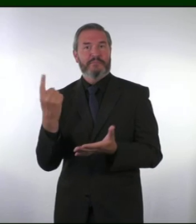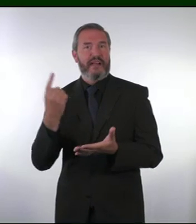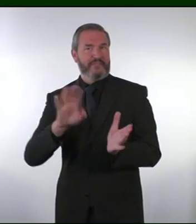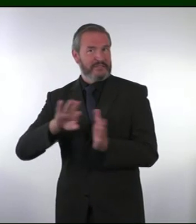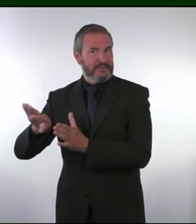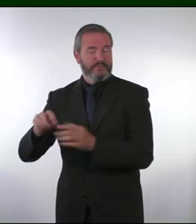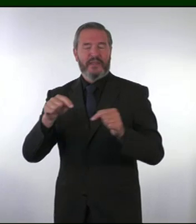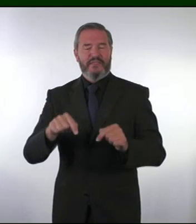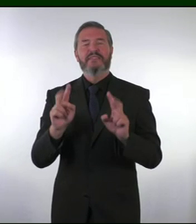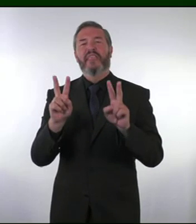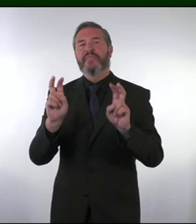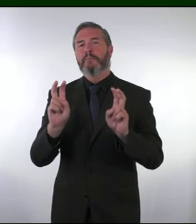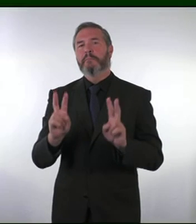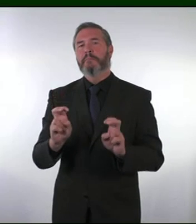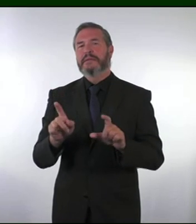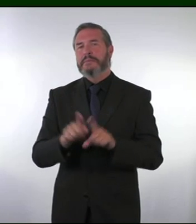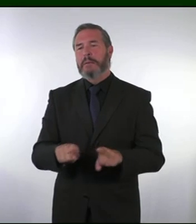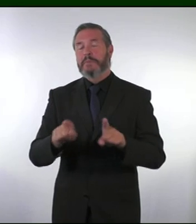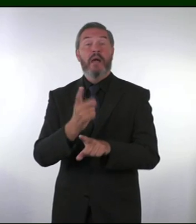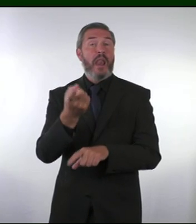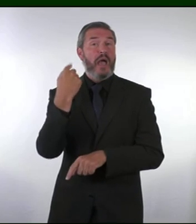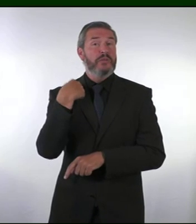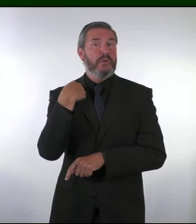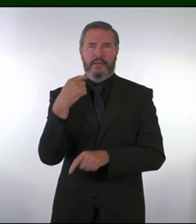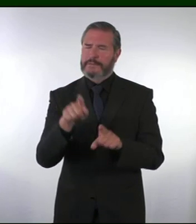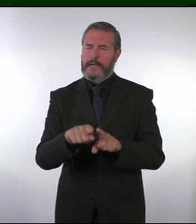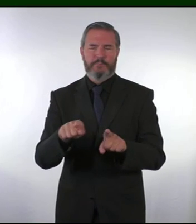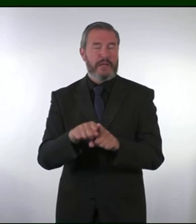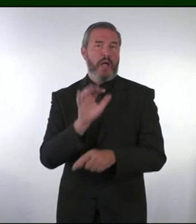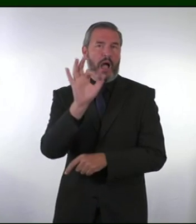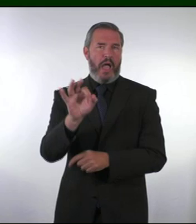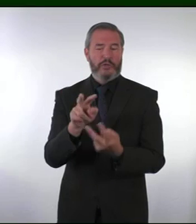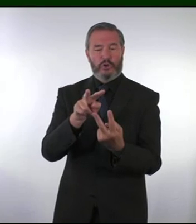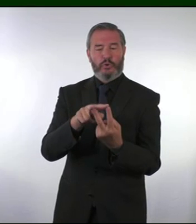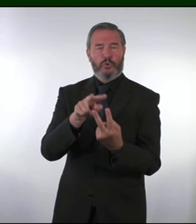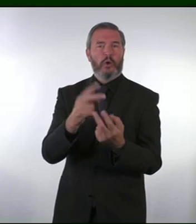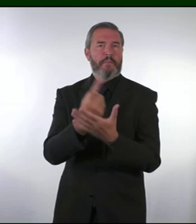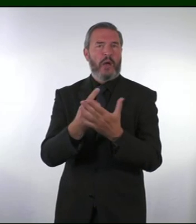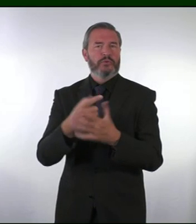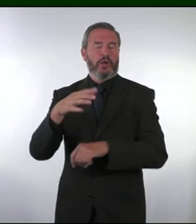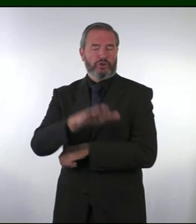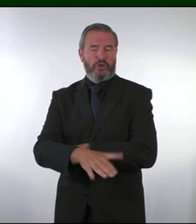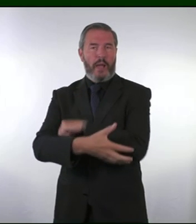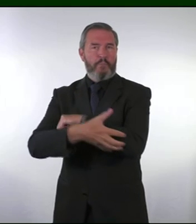There is a theme to these exchanges. Last week, I asked the Prime Minister about two claims about child poverty.